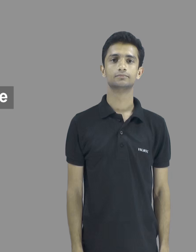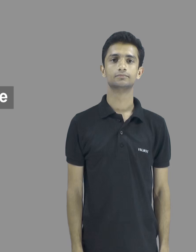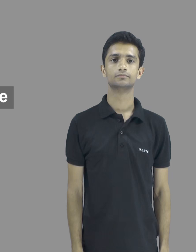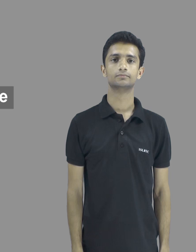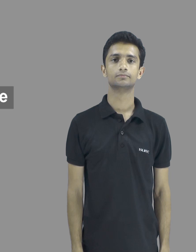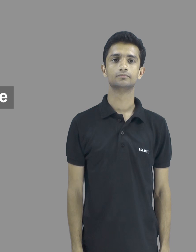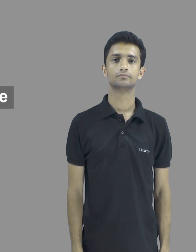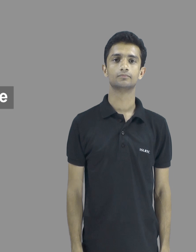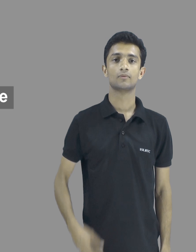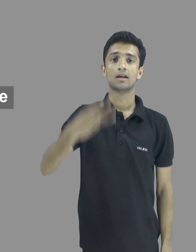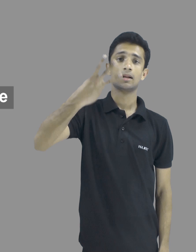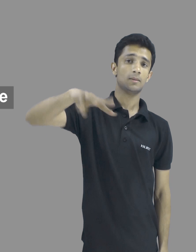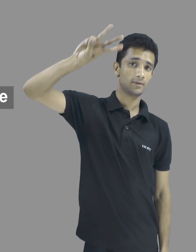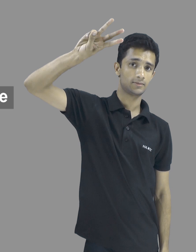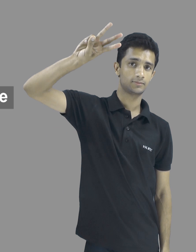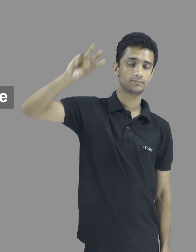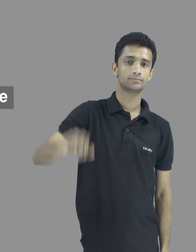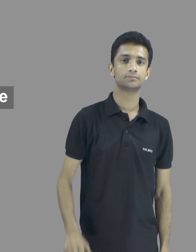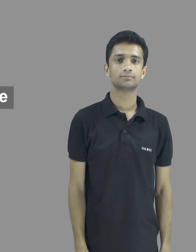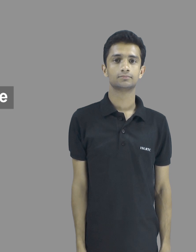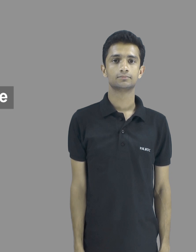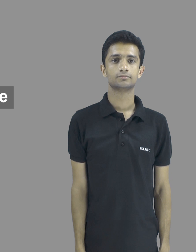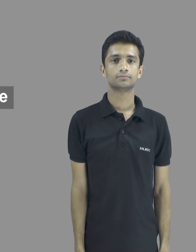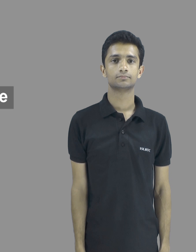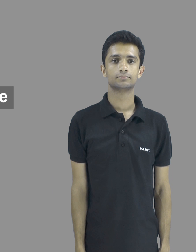Triple